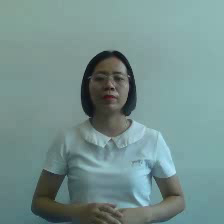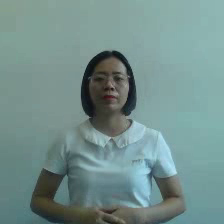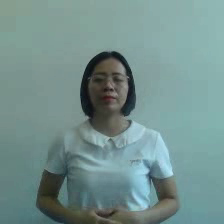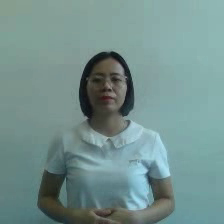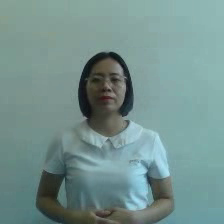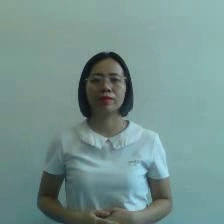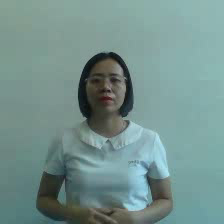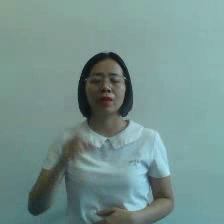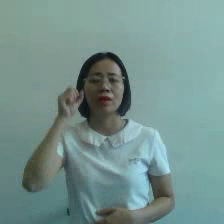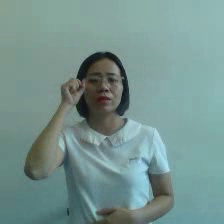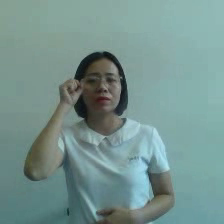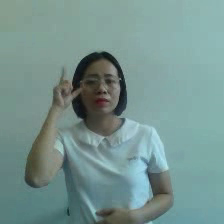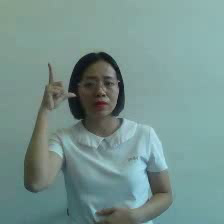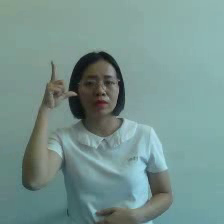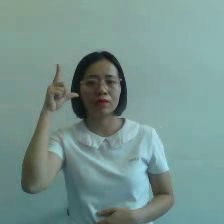Thức dậy